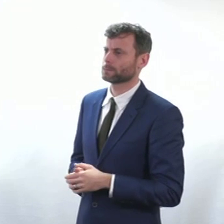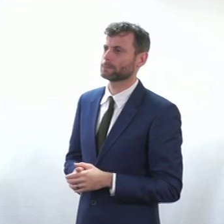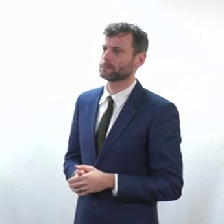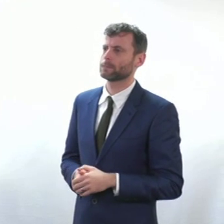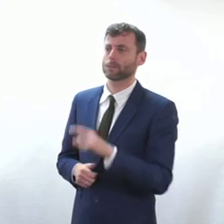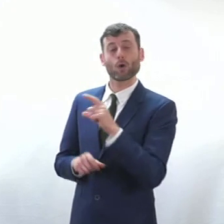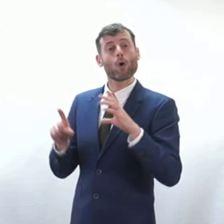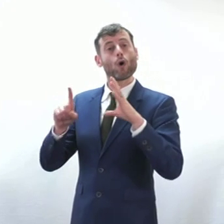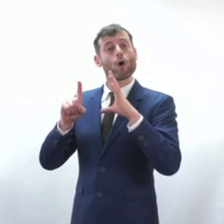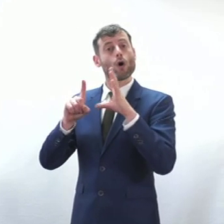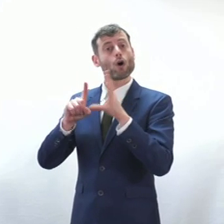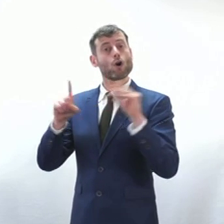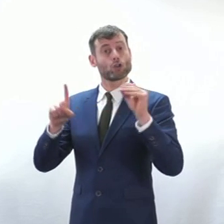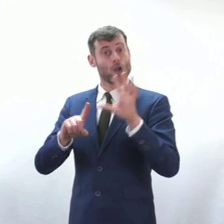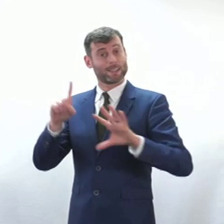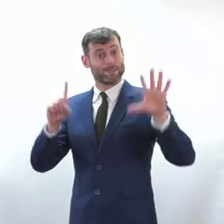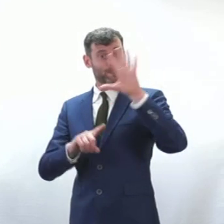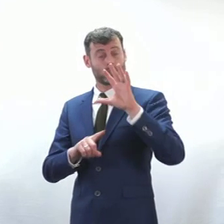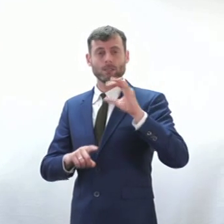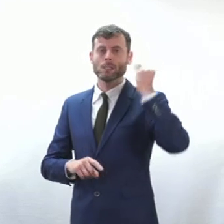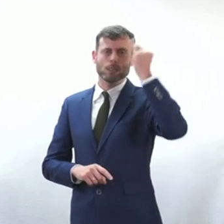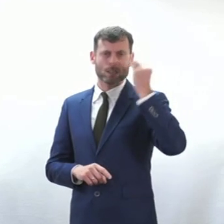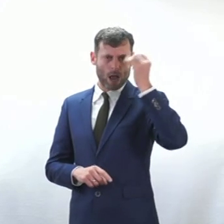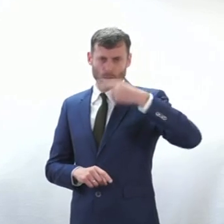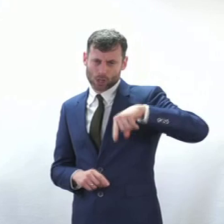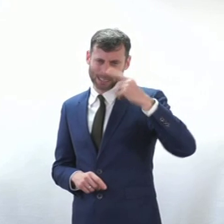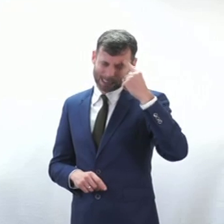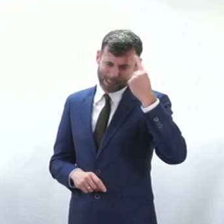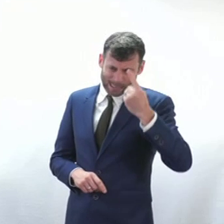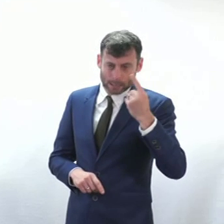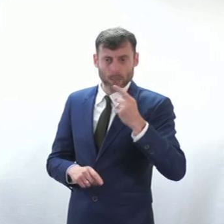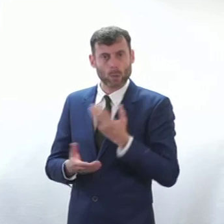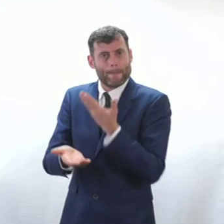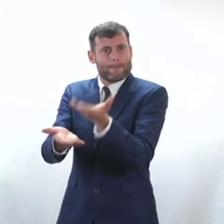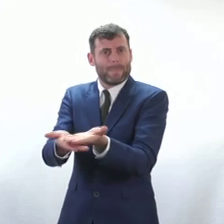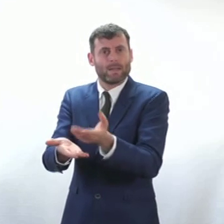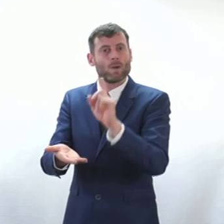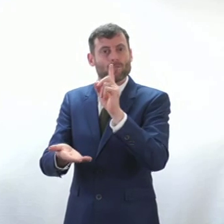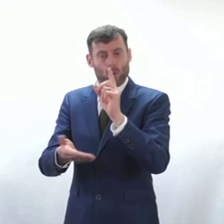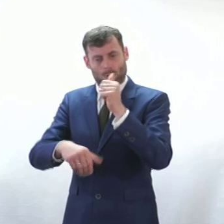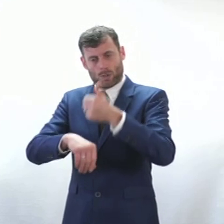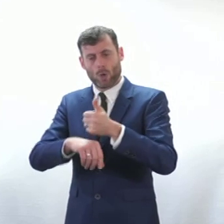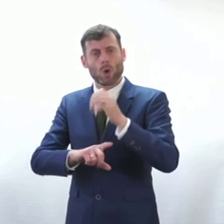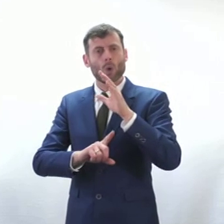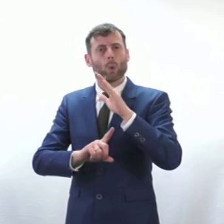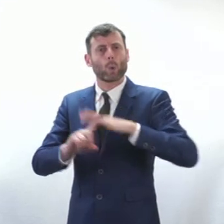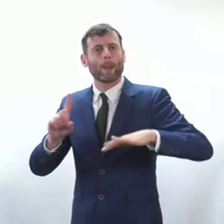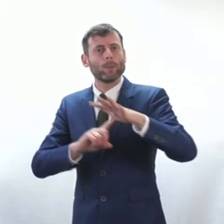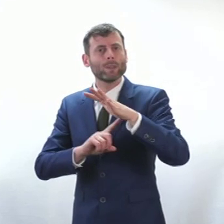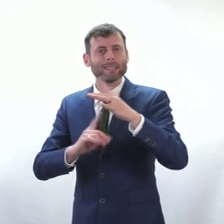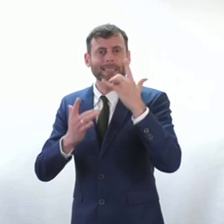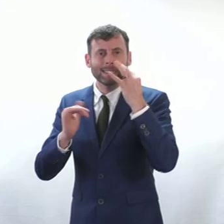Conservative colleagues across Derbyshire have been working very hard on our bid for community testing to help us tackle covid.